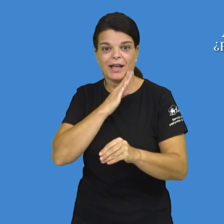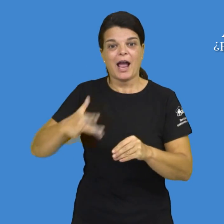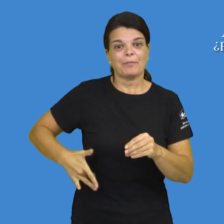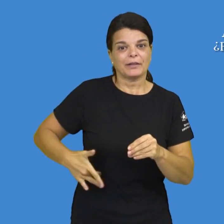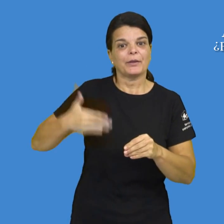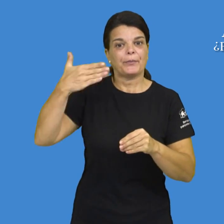hígado